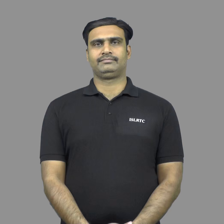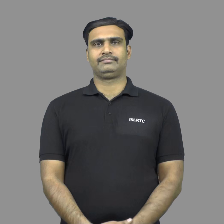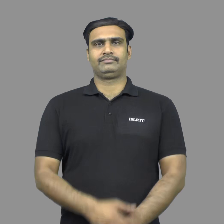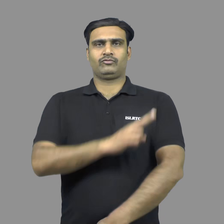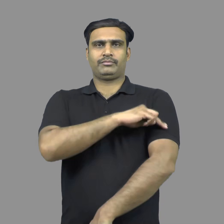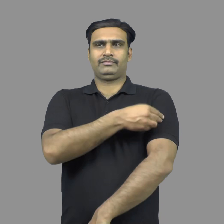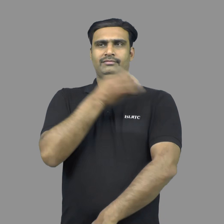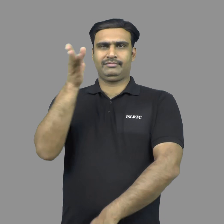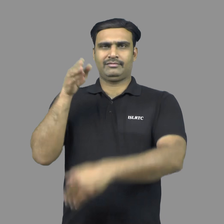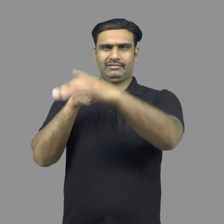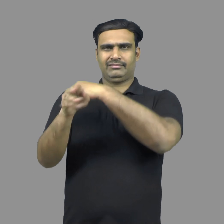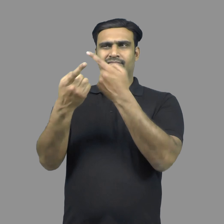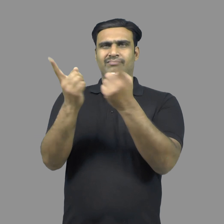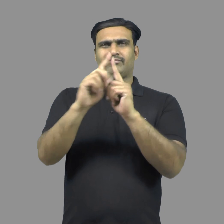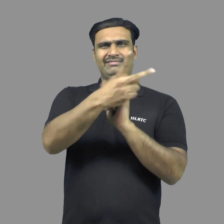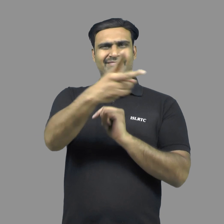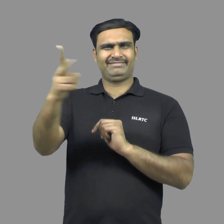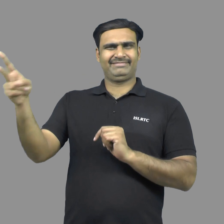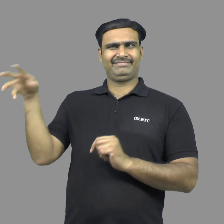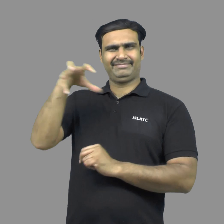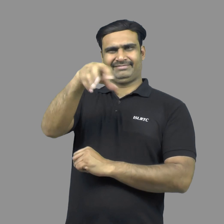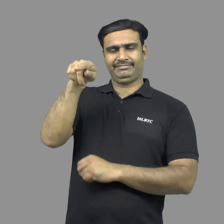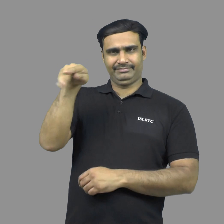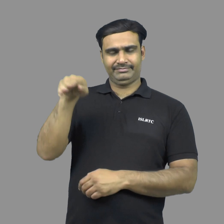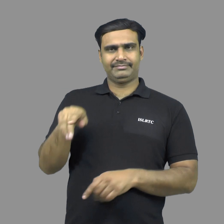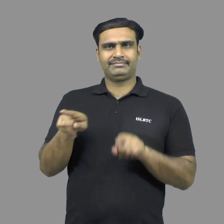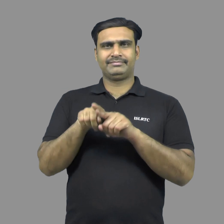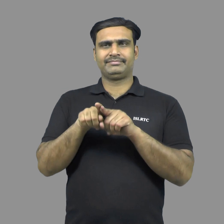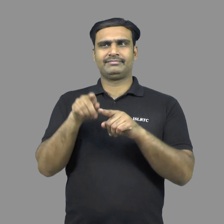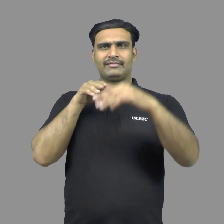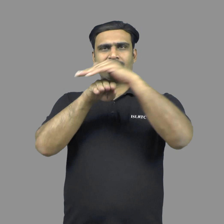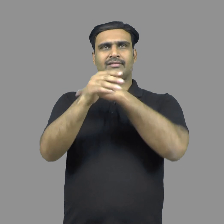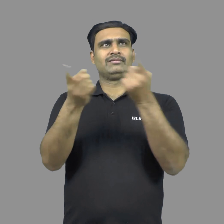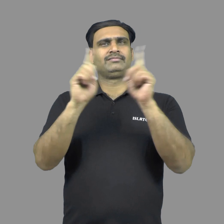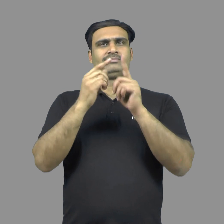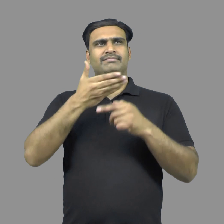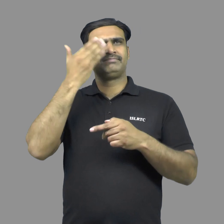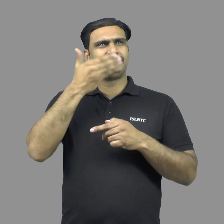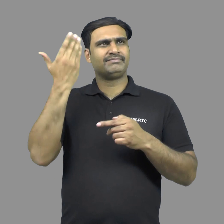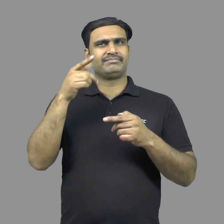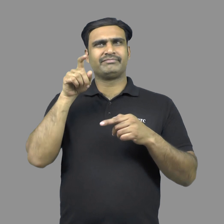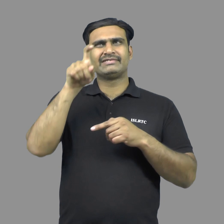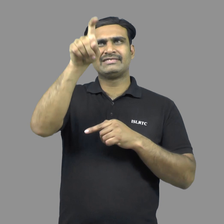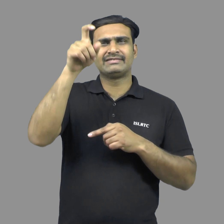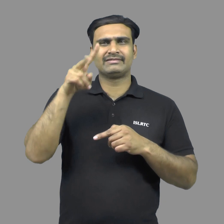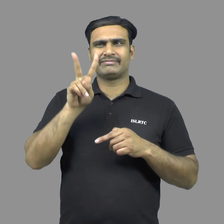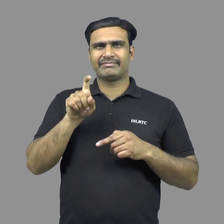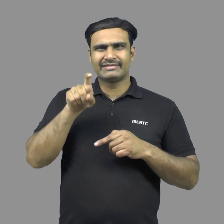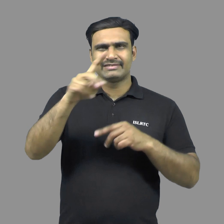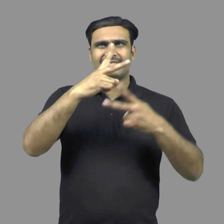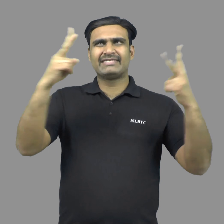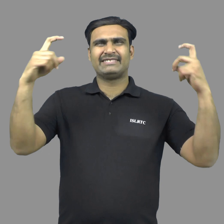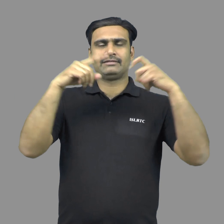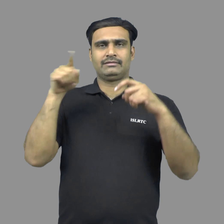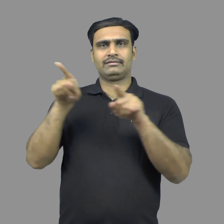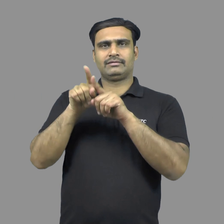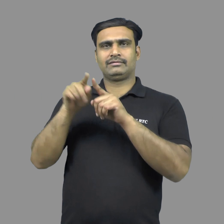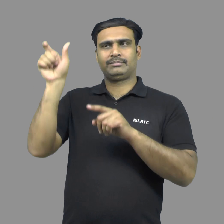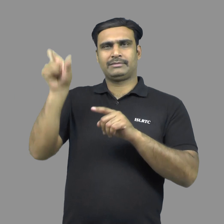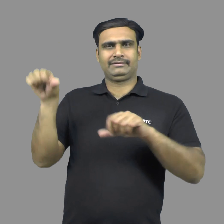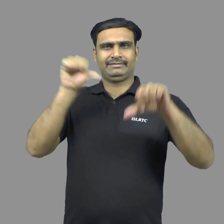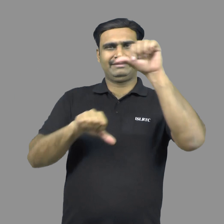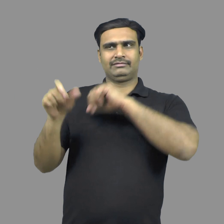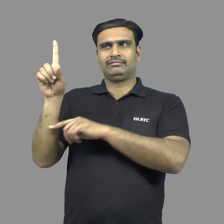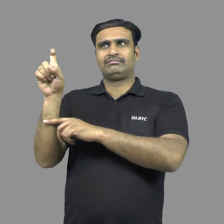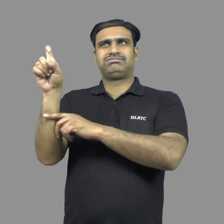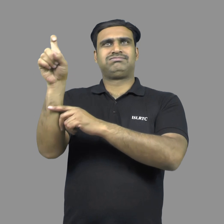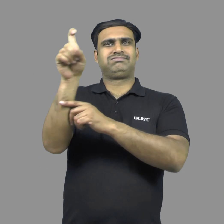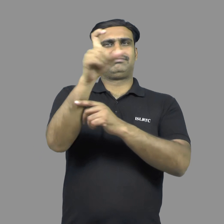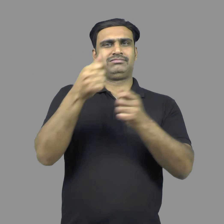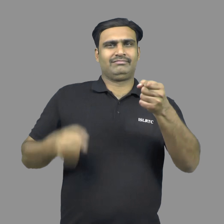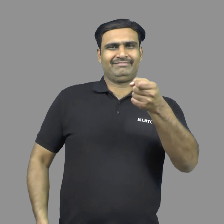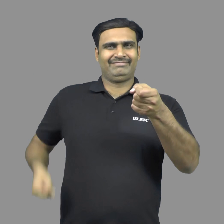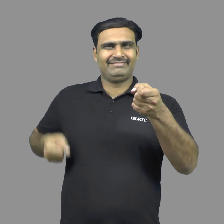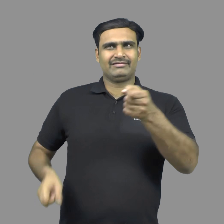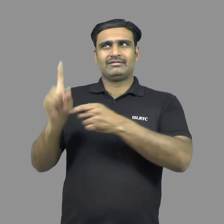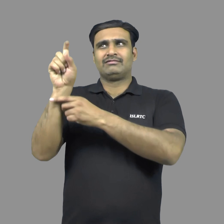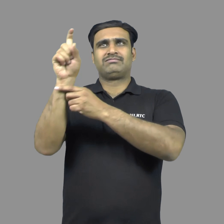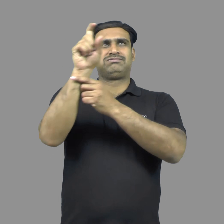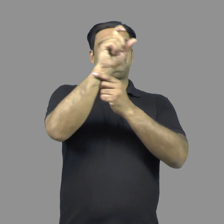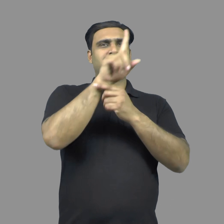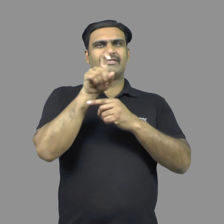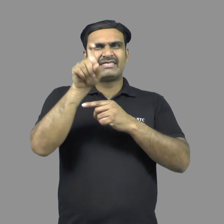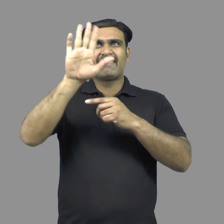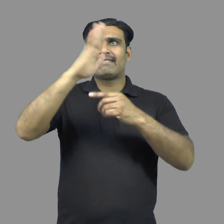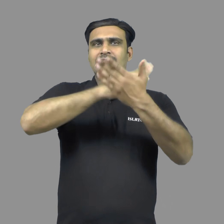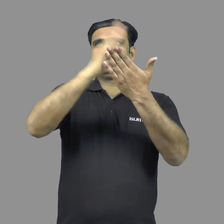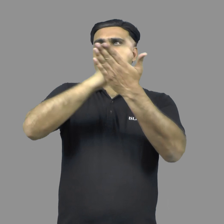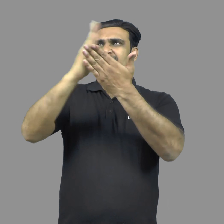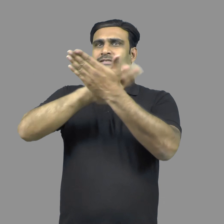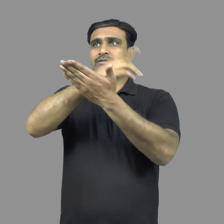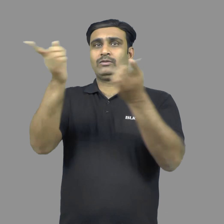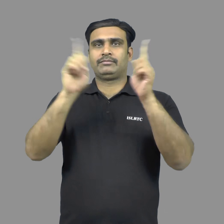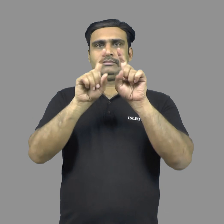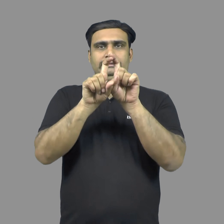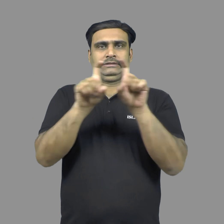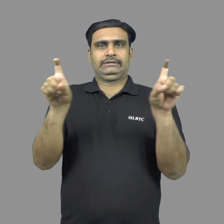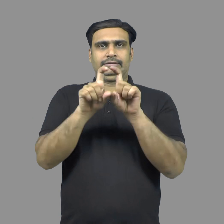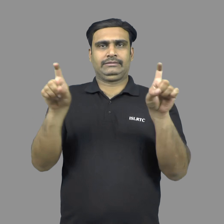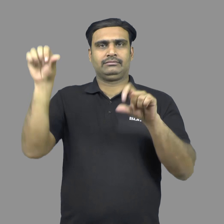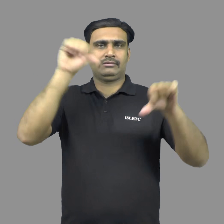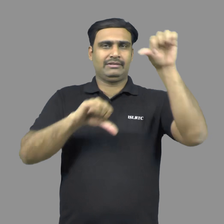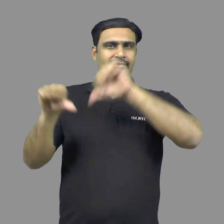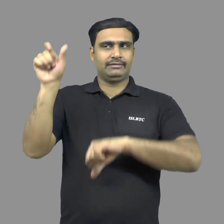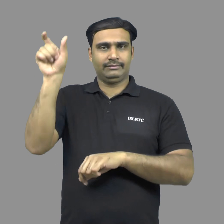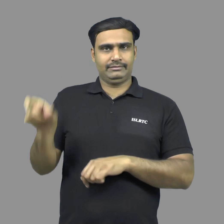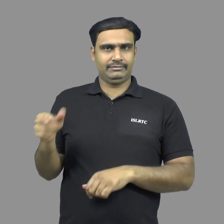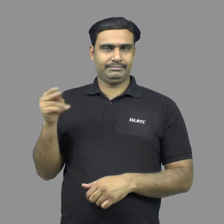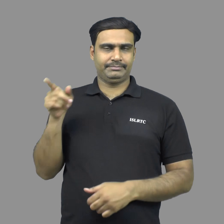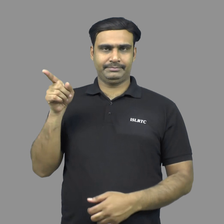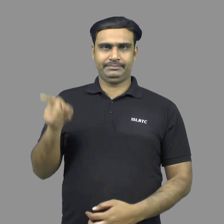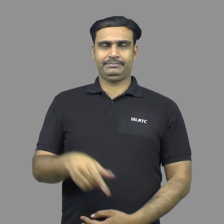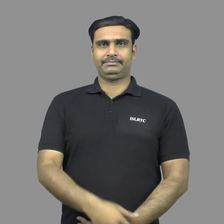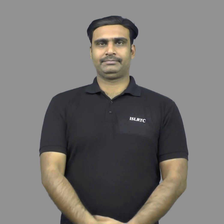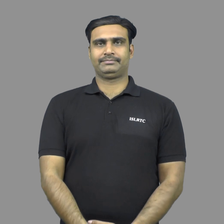Disinfection